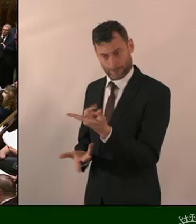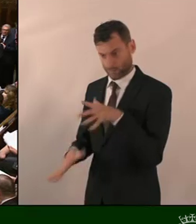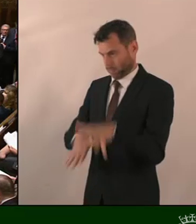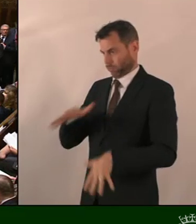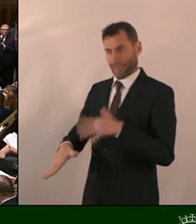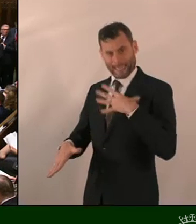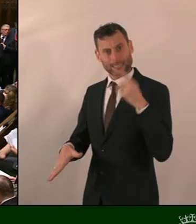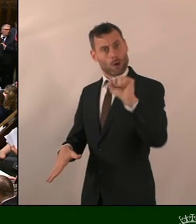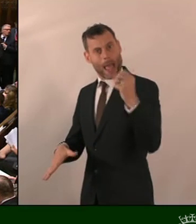of crisis.